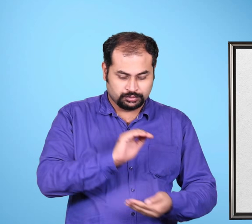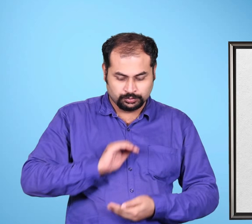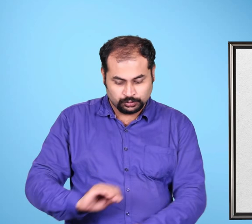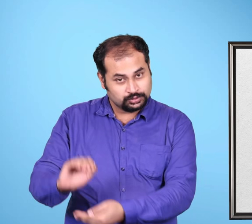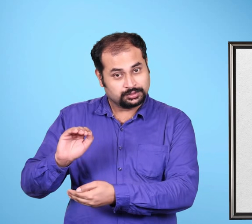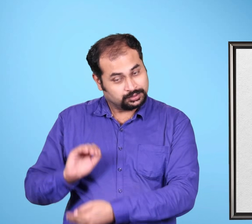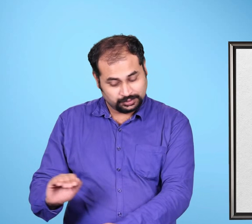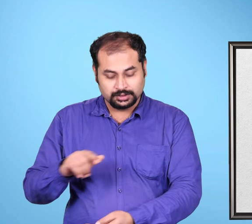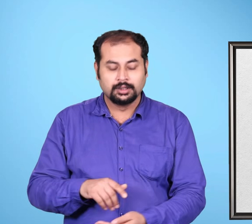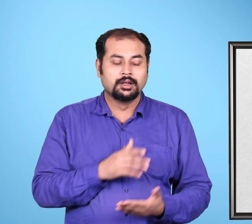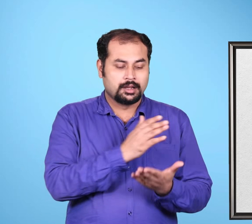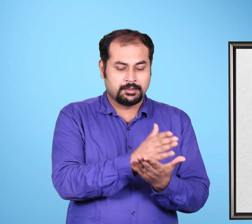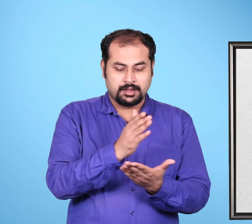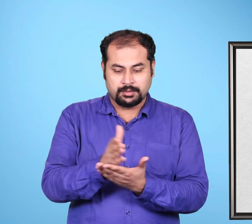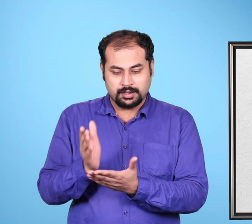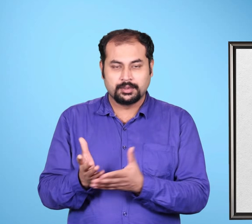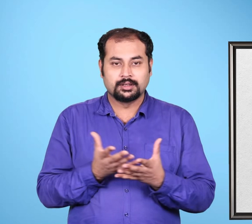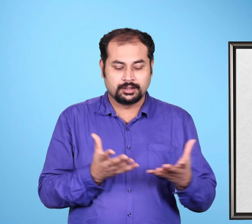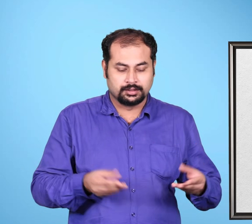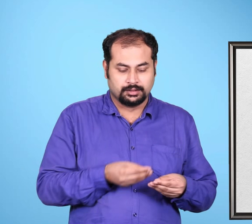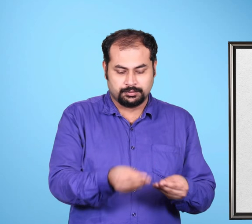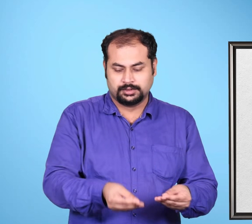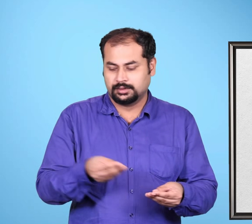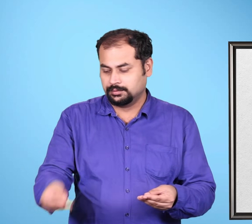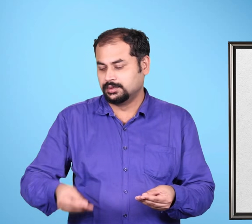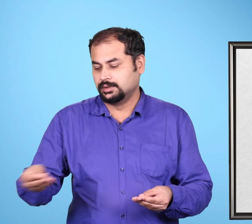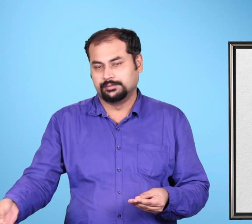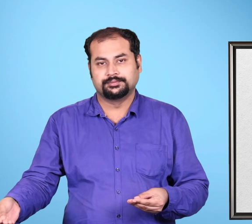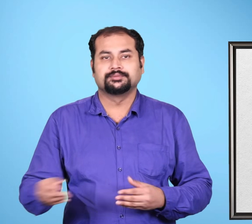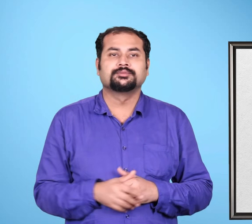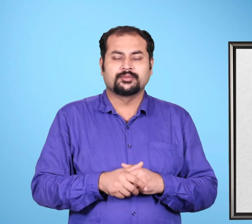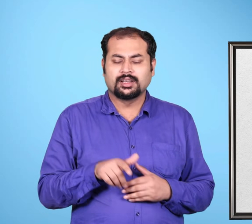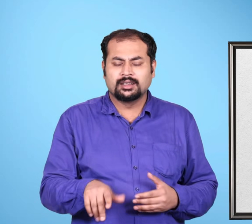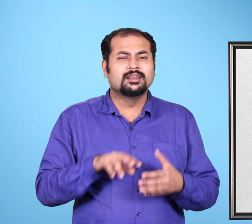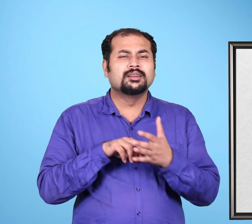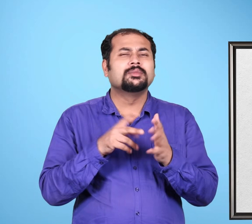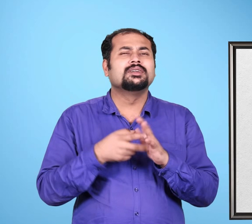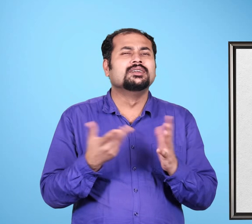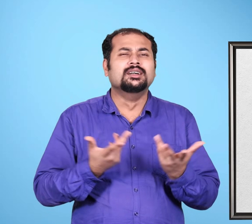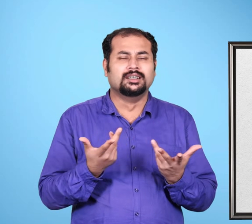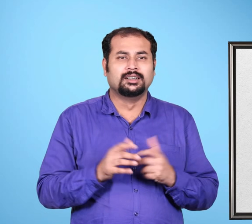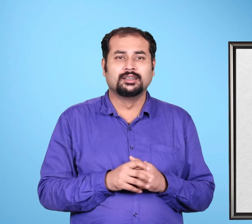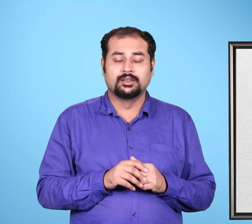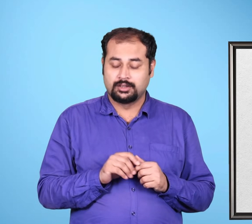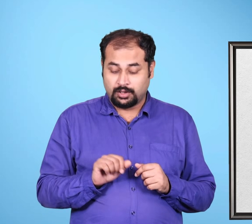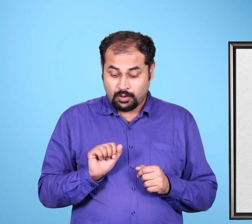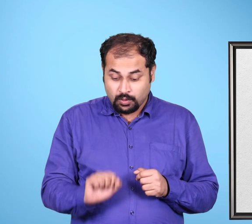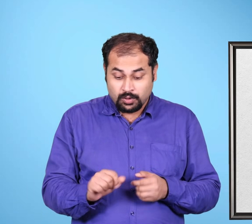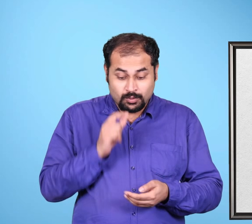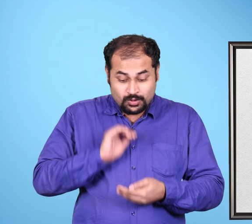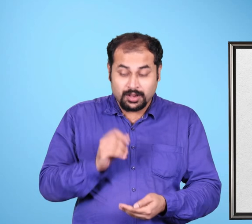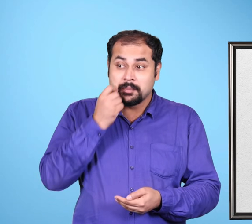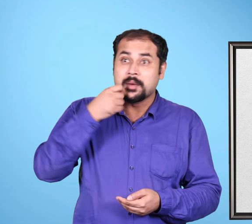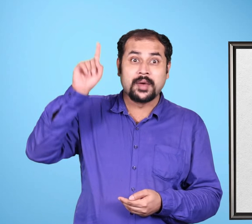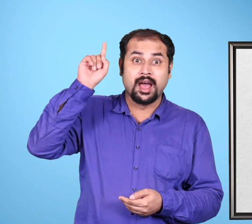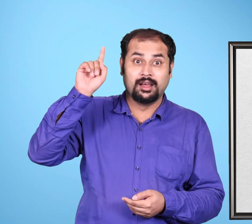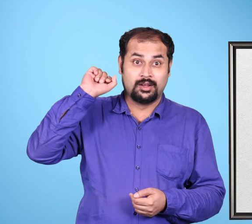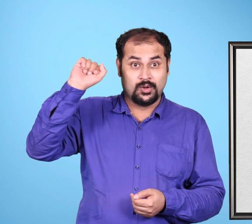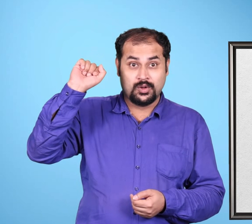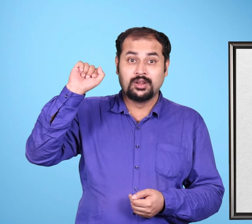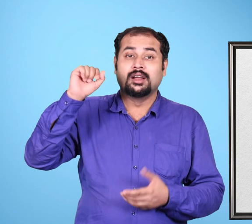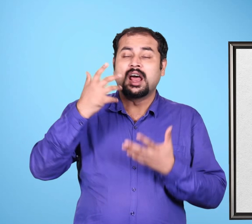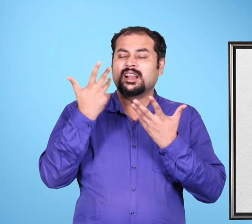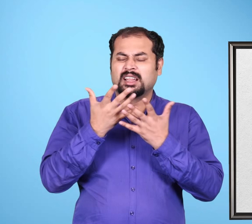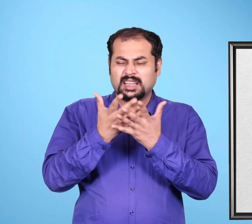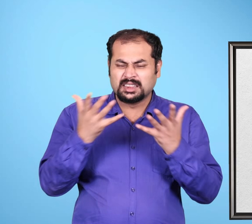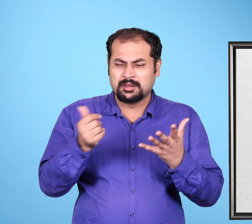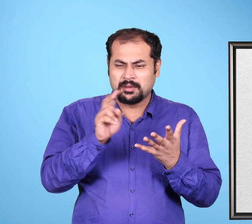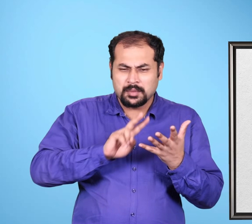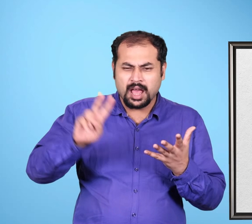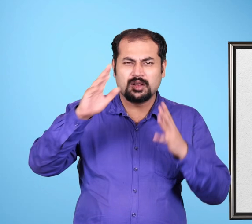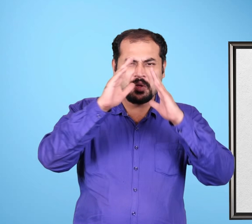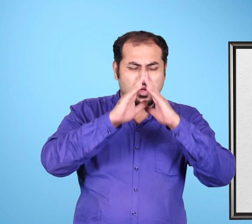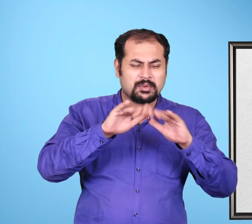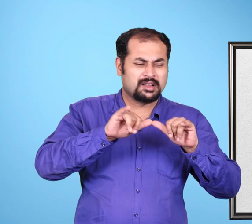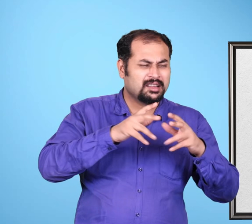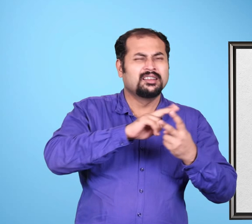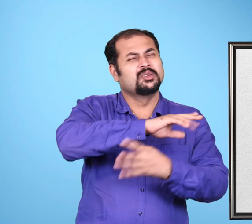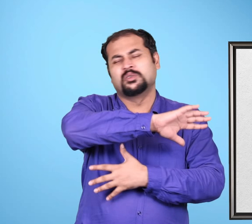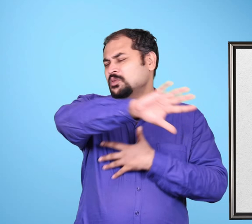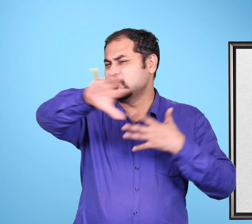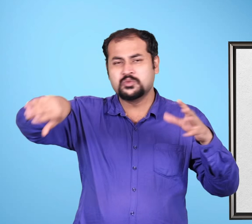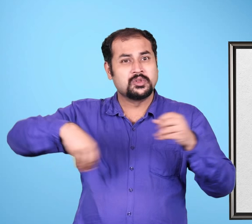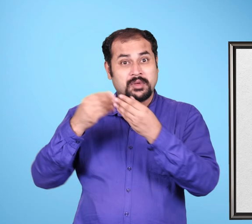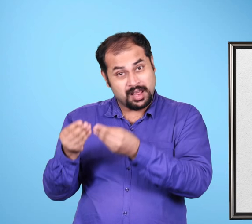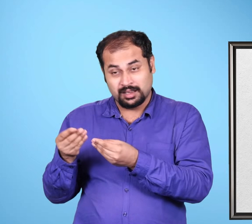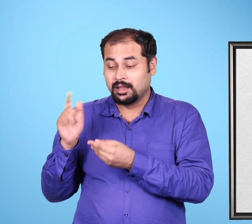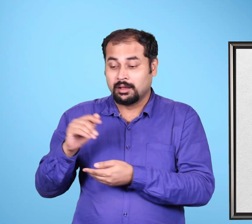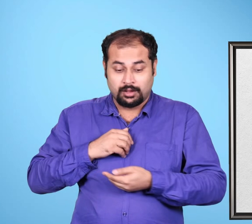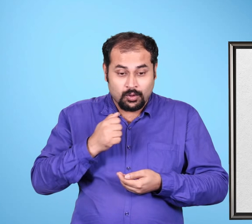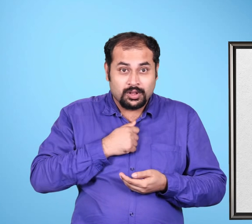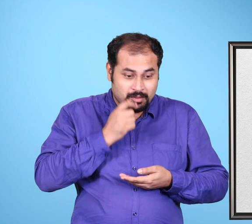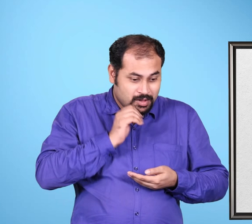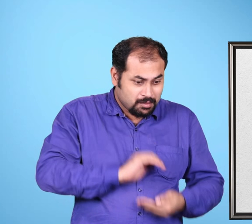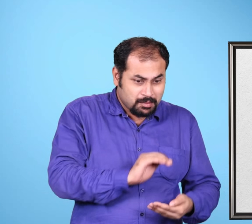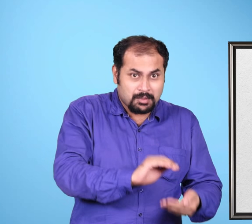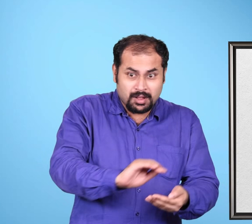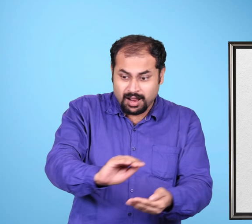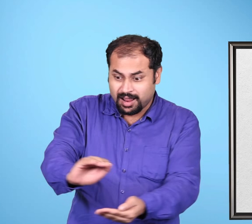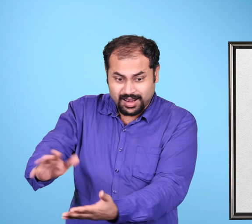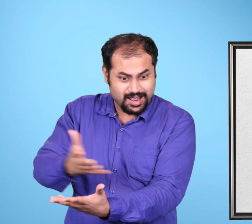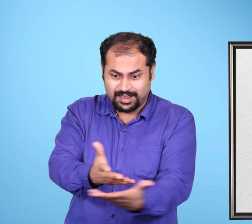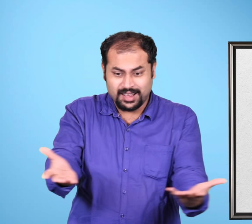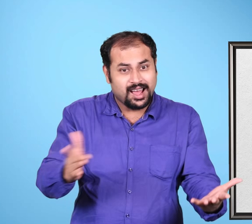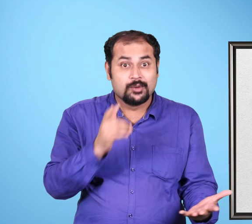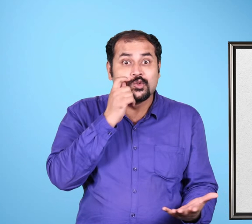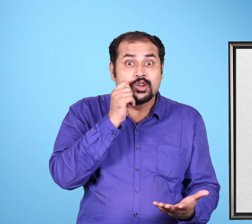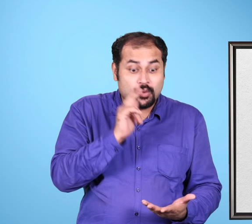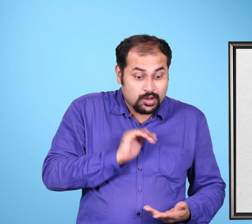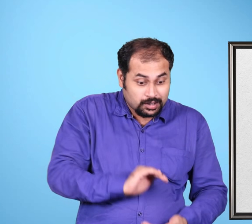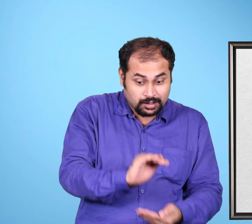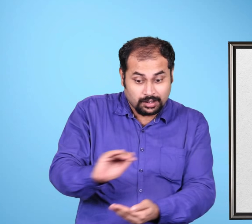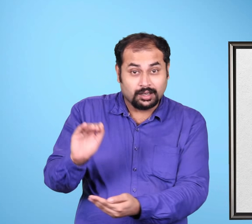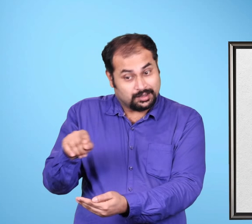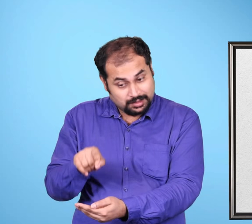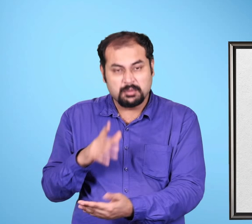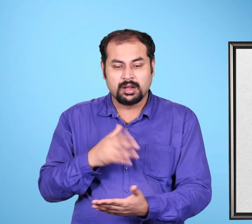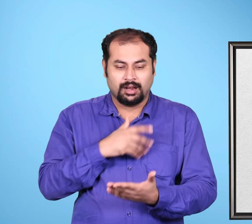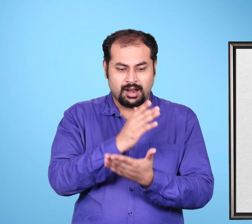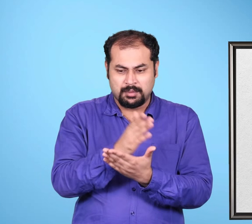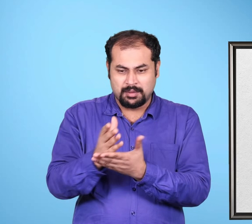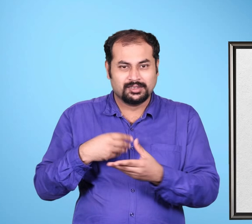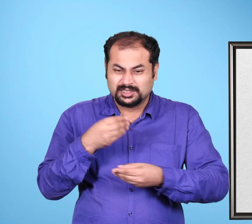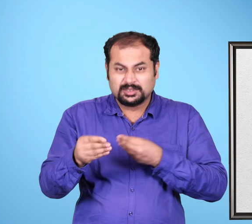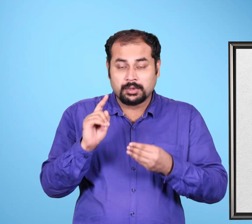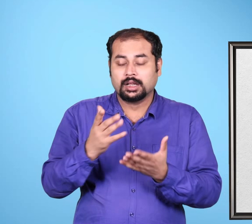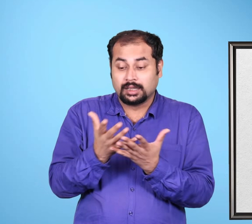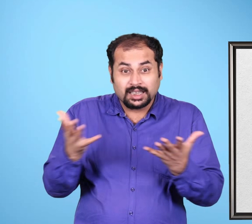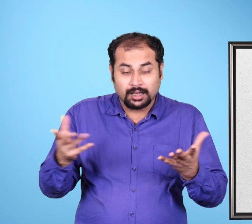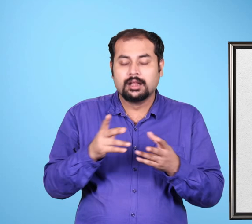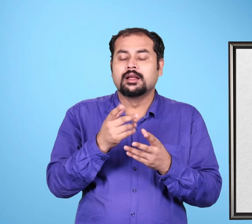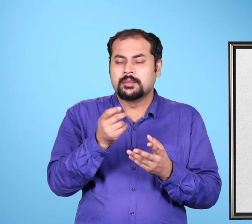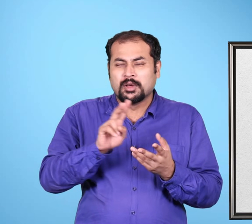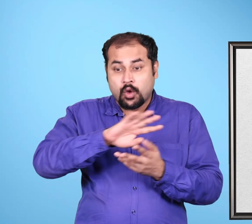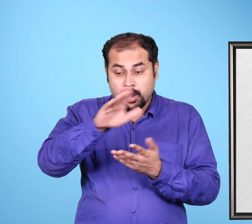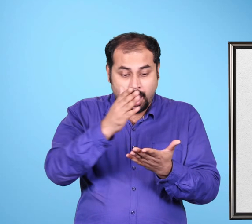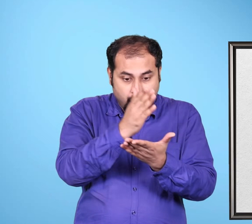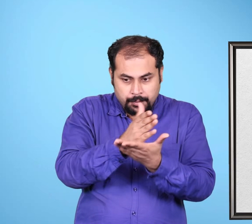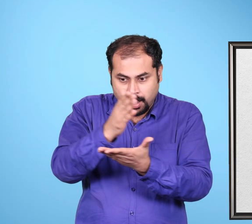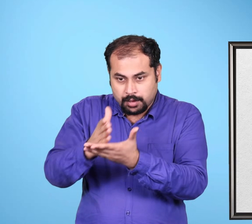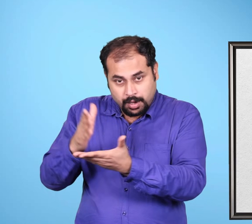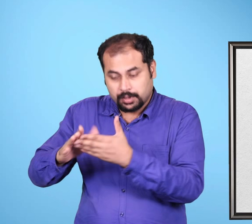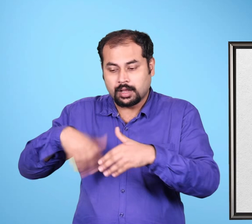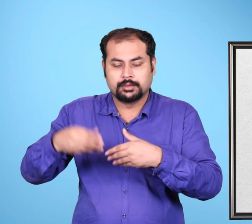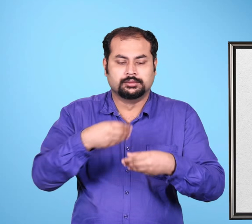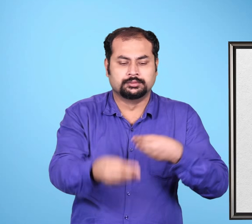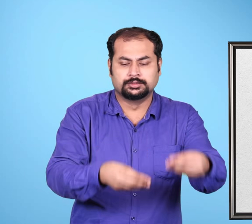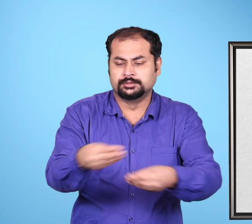This sign refers to coparcenary inheritance. According to coparcenary inheritance, there is a division of father’s estate, property, inheritance among all the inheritors, usually sons. However, the usual practice in India that was widely prevalent